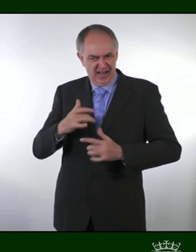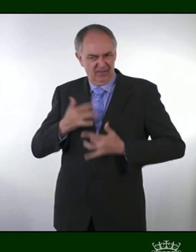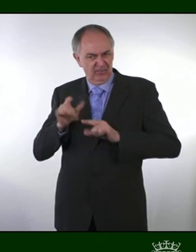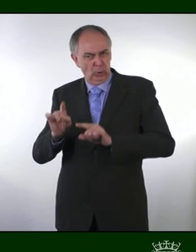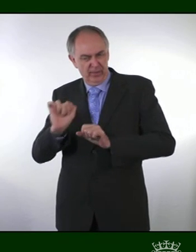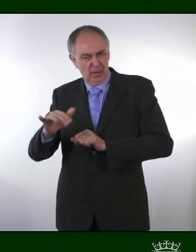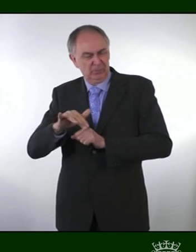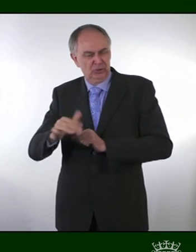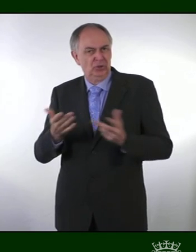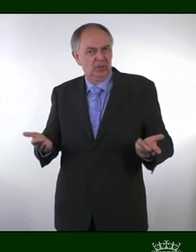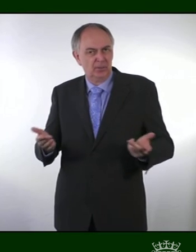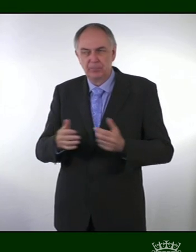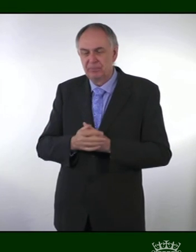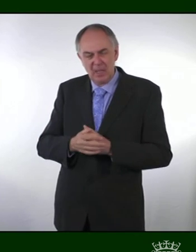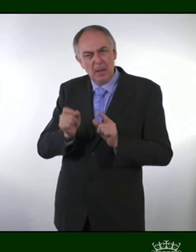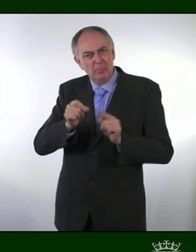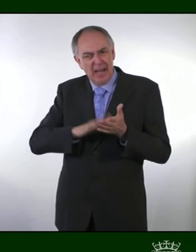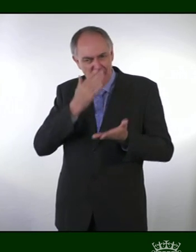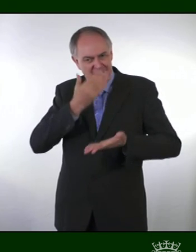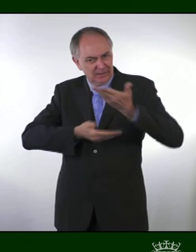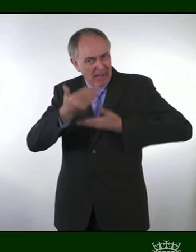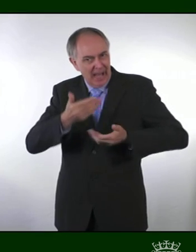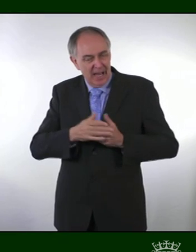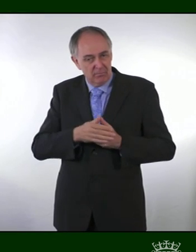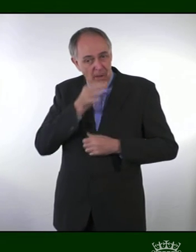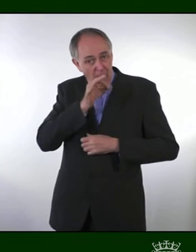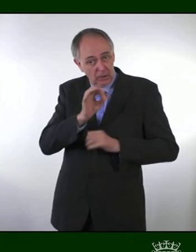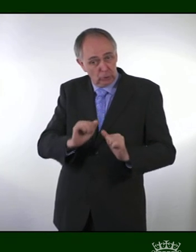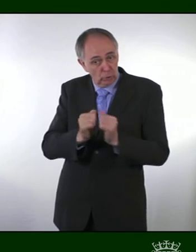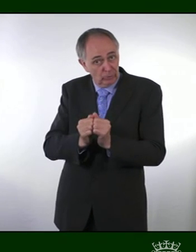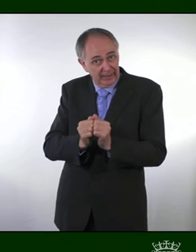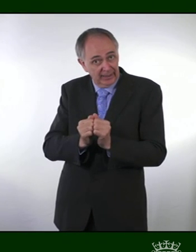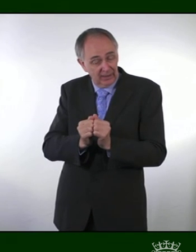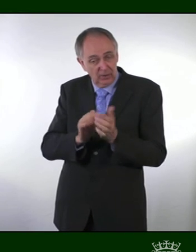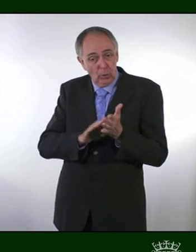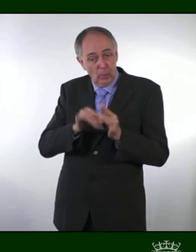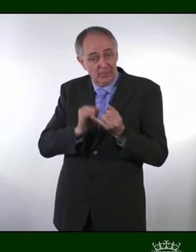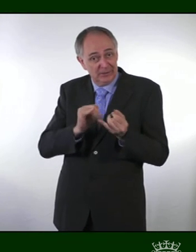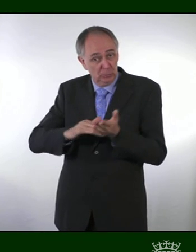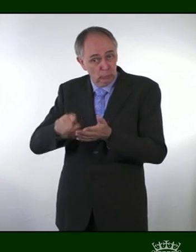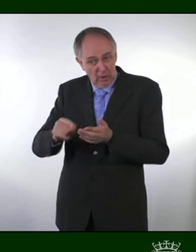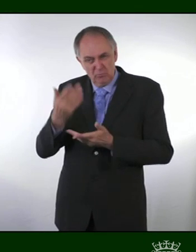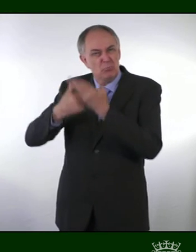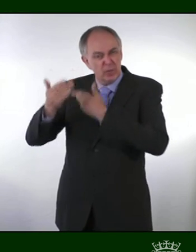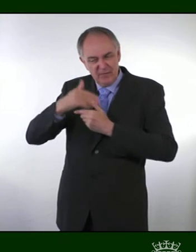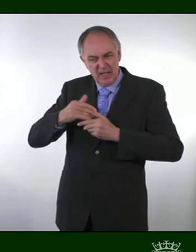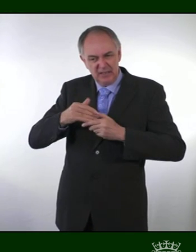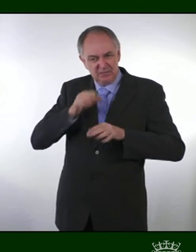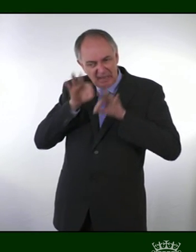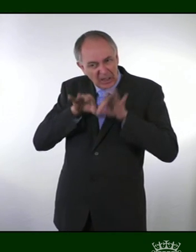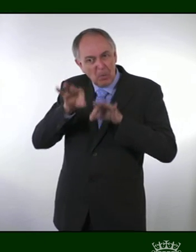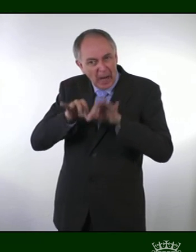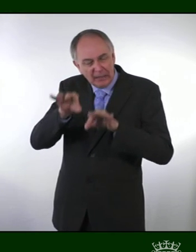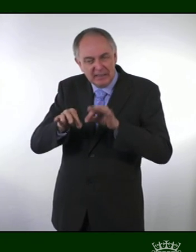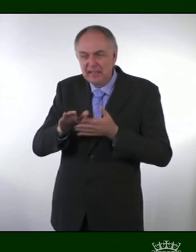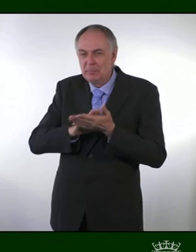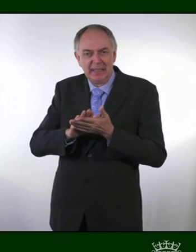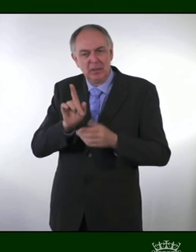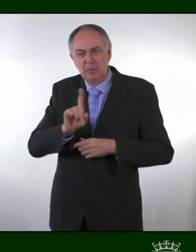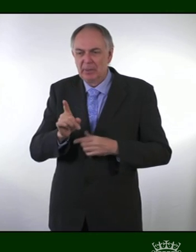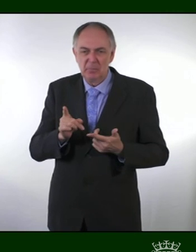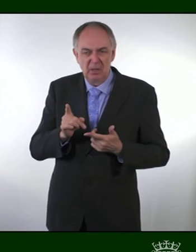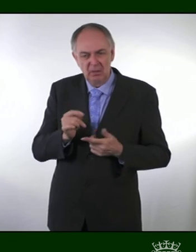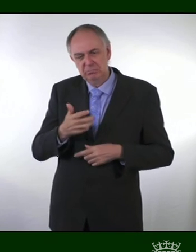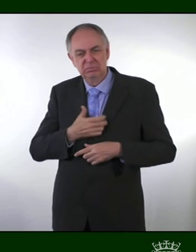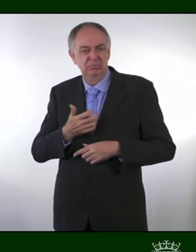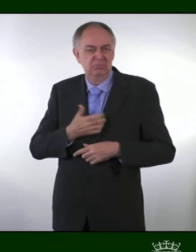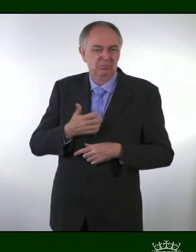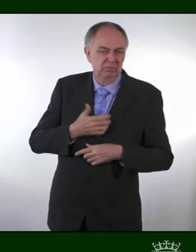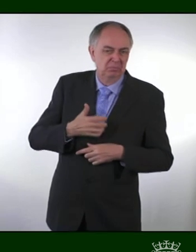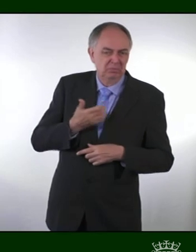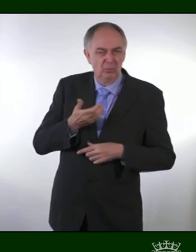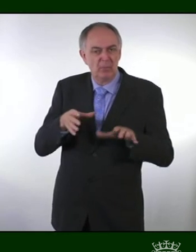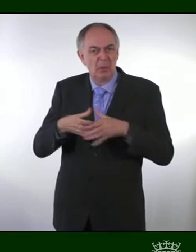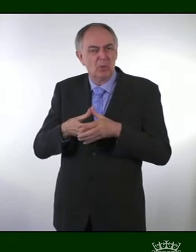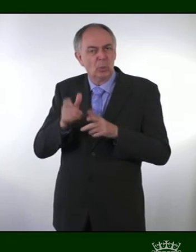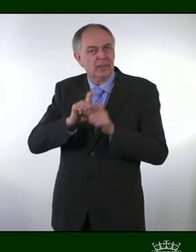So I wonder: can the Prime Minister tell us today, does he agree with Ms Mirza that previous inquiries have fostered a “culture of grievance” within minority communities?